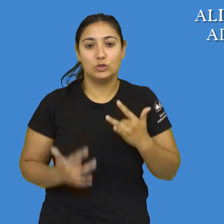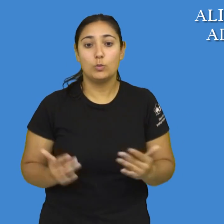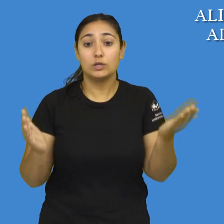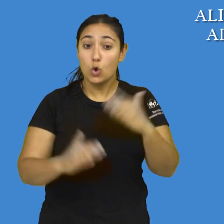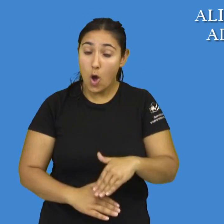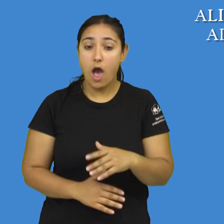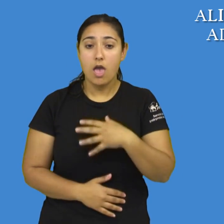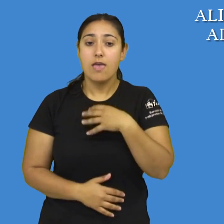haber no